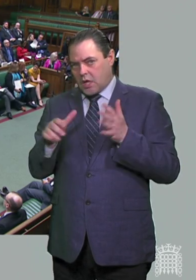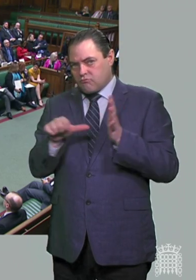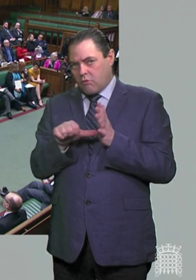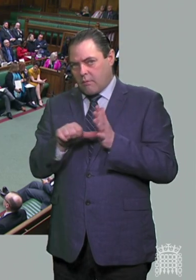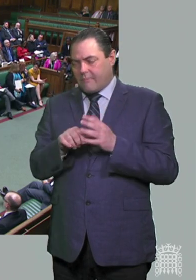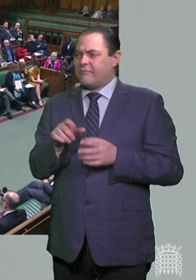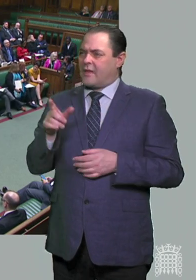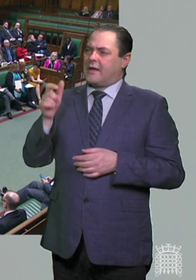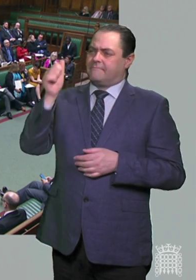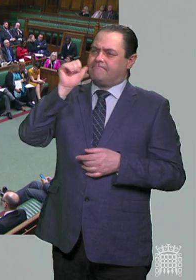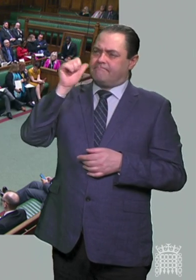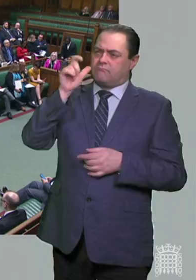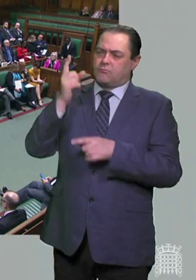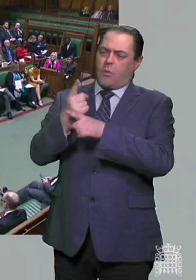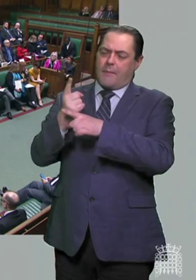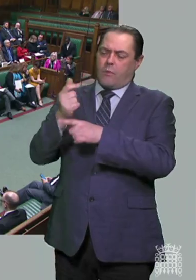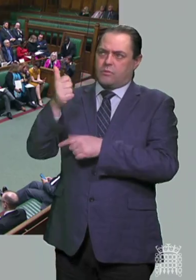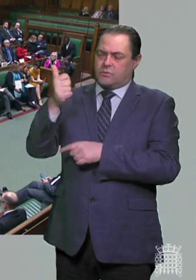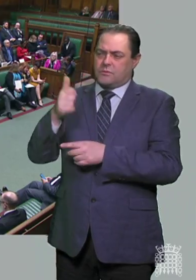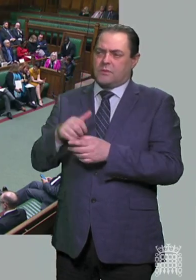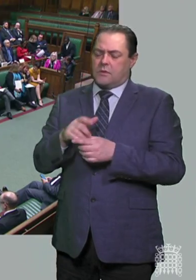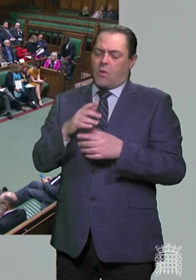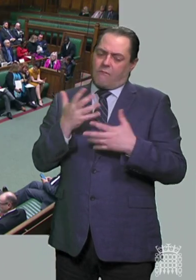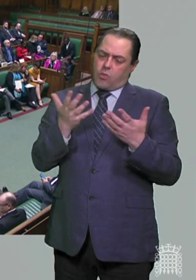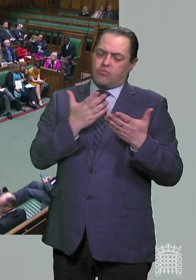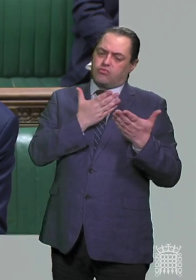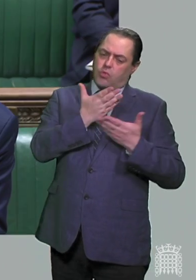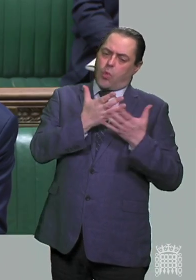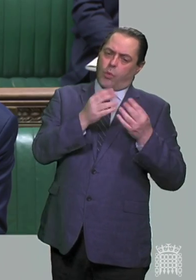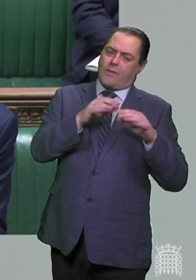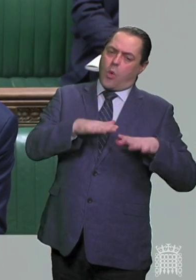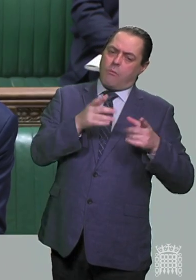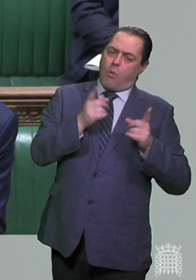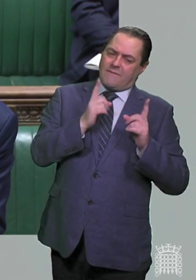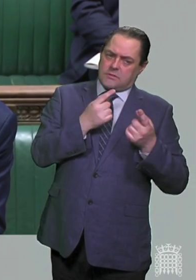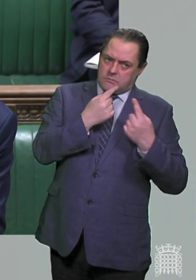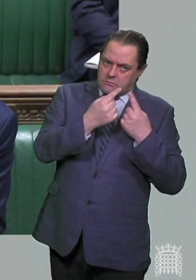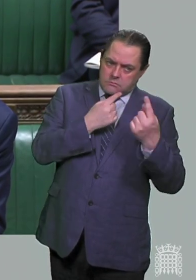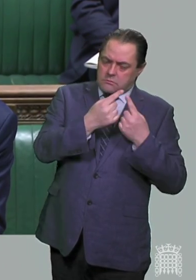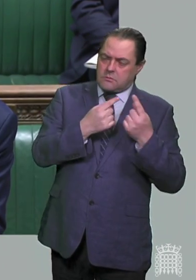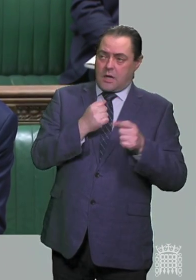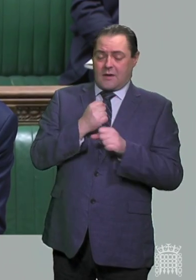I am well aware of the case the honourable Gentleman makes. Of course, we are in conversation with Home Office colleagues.